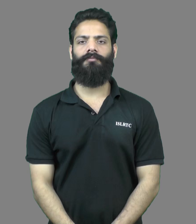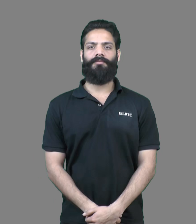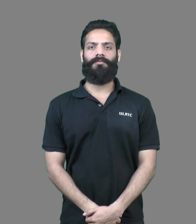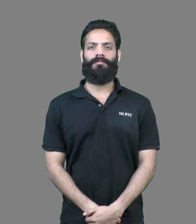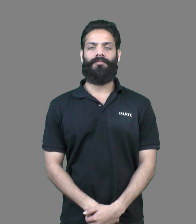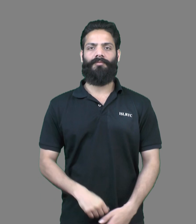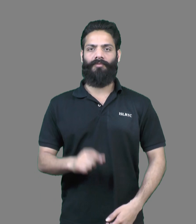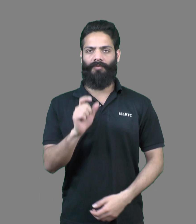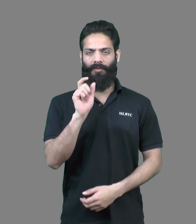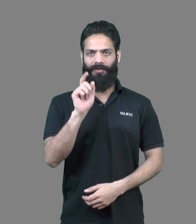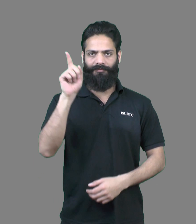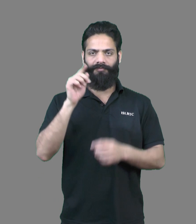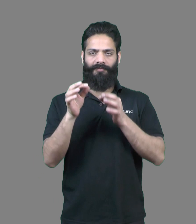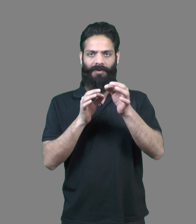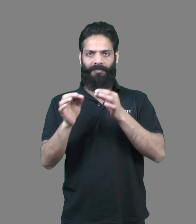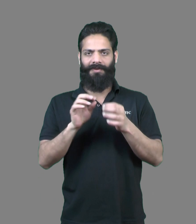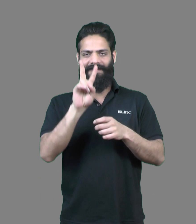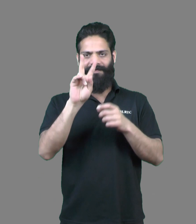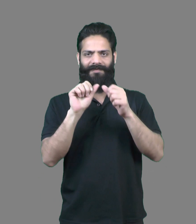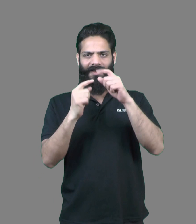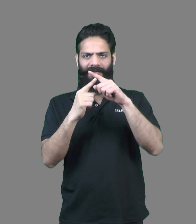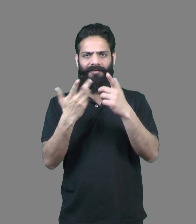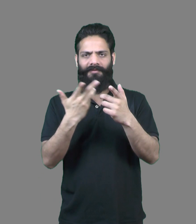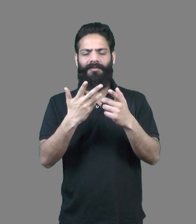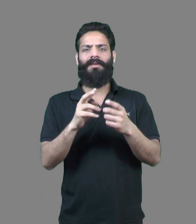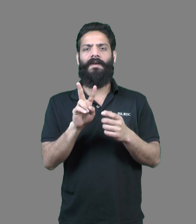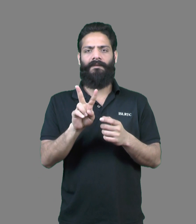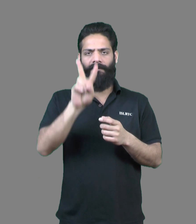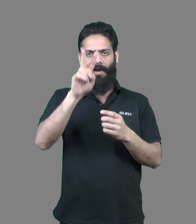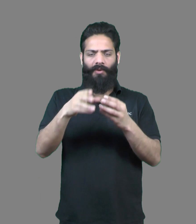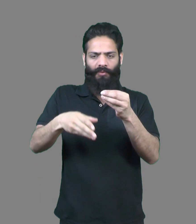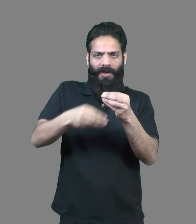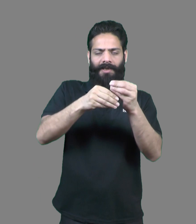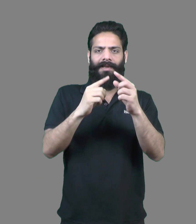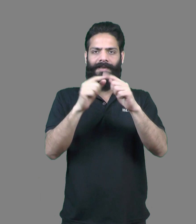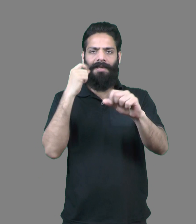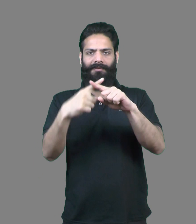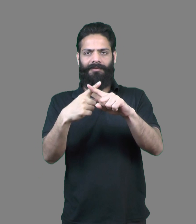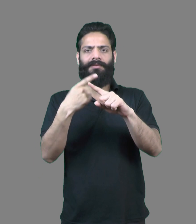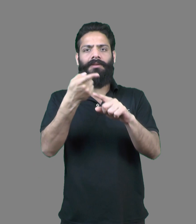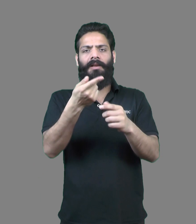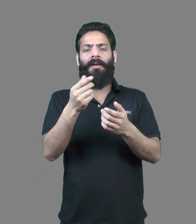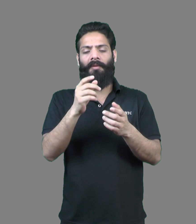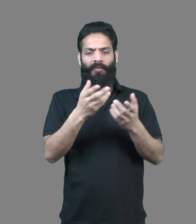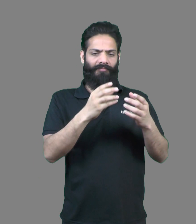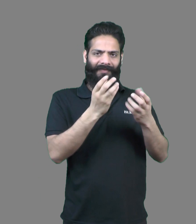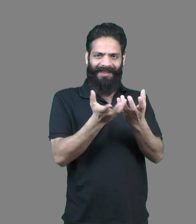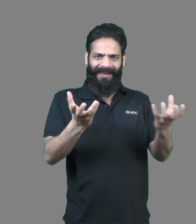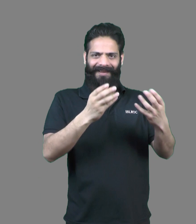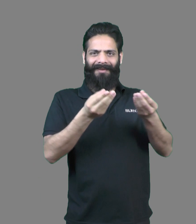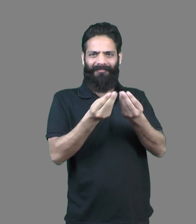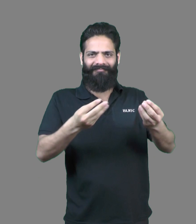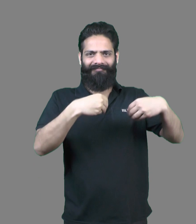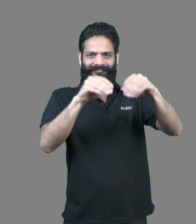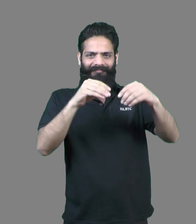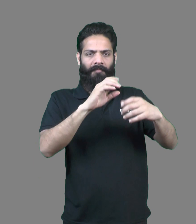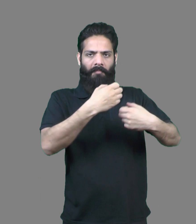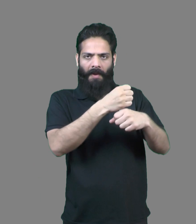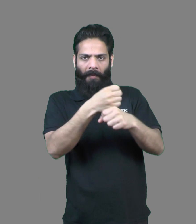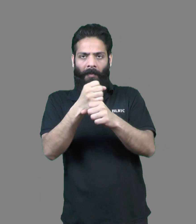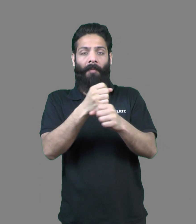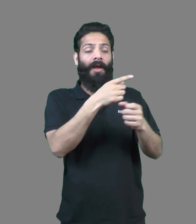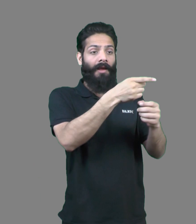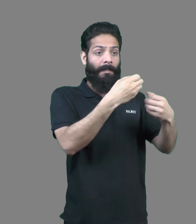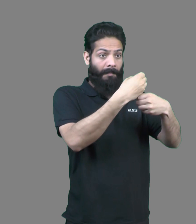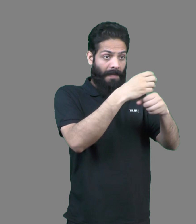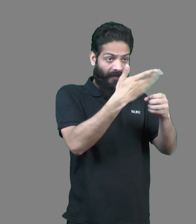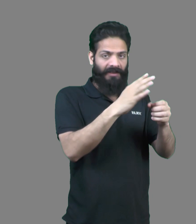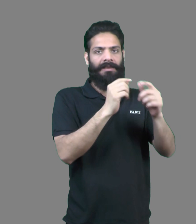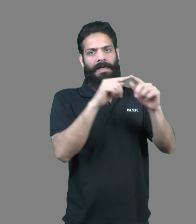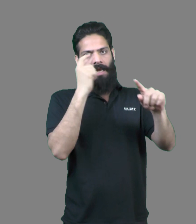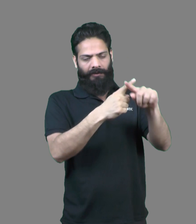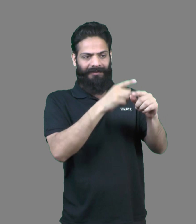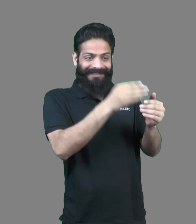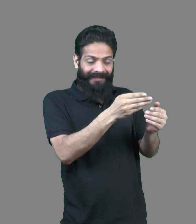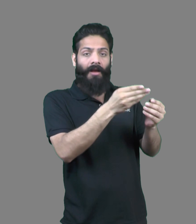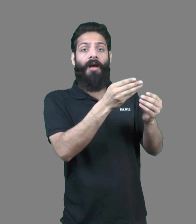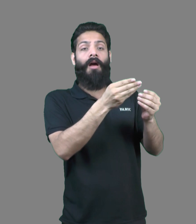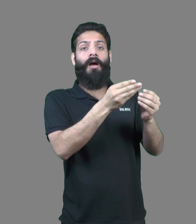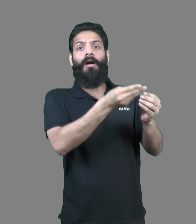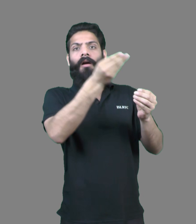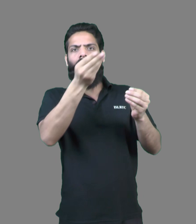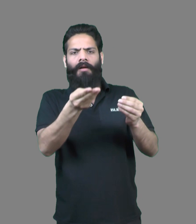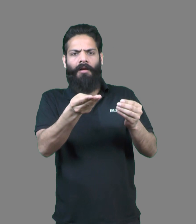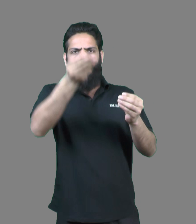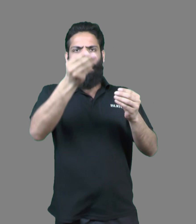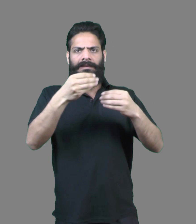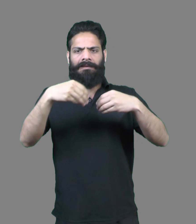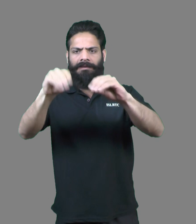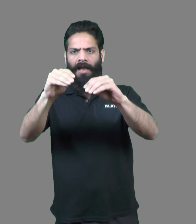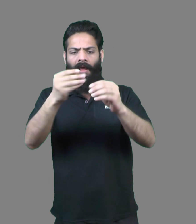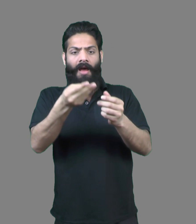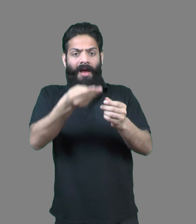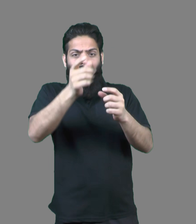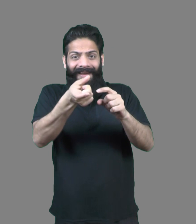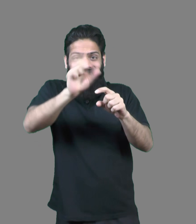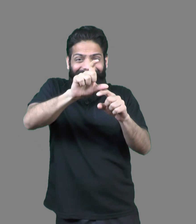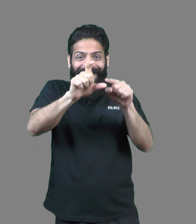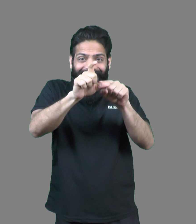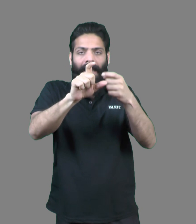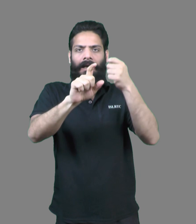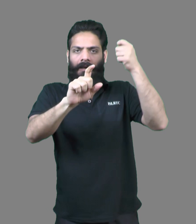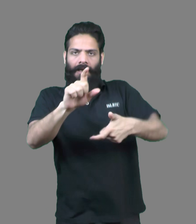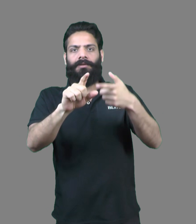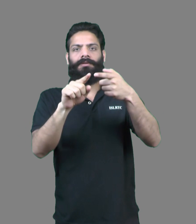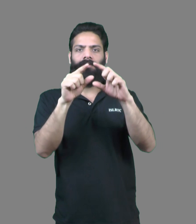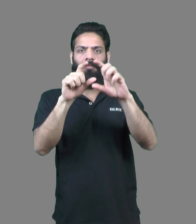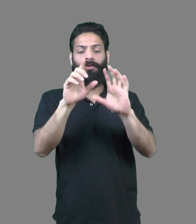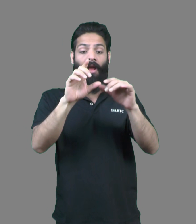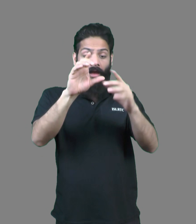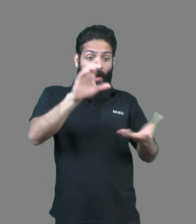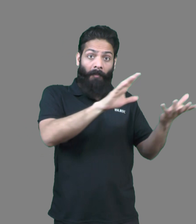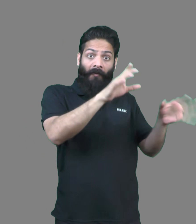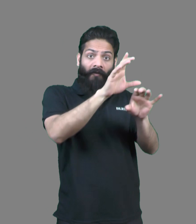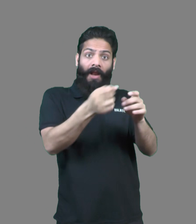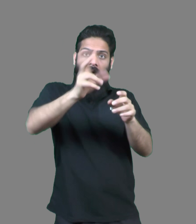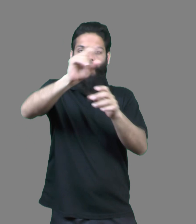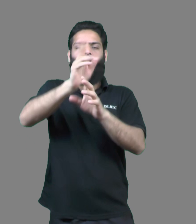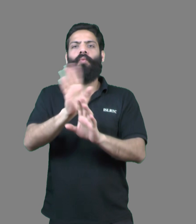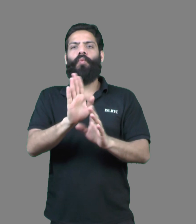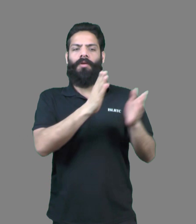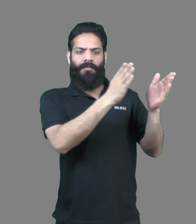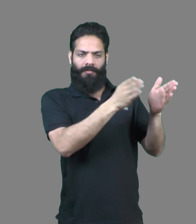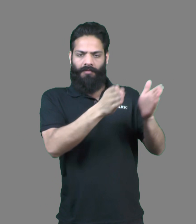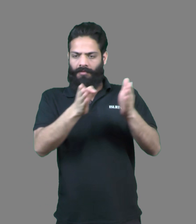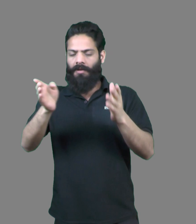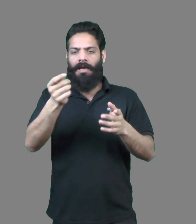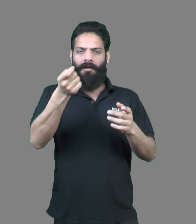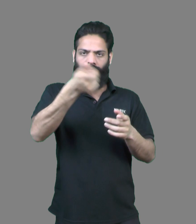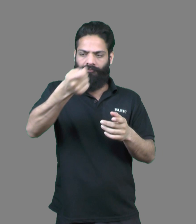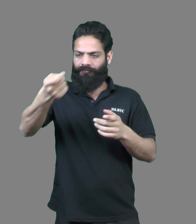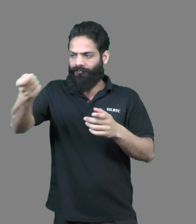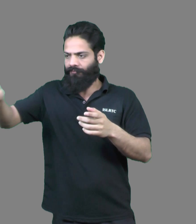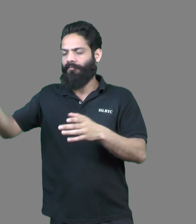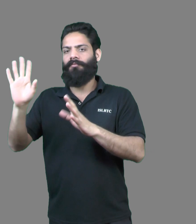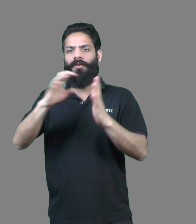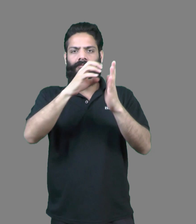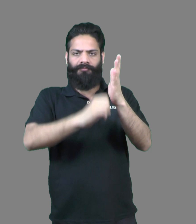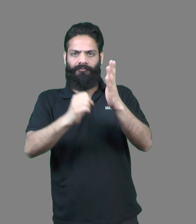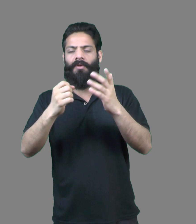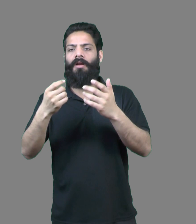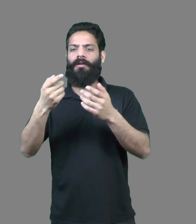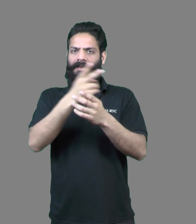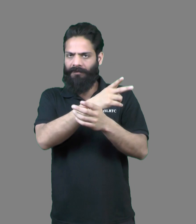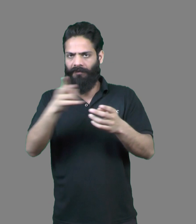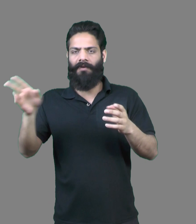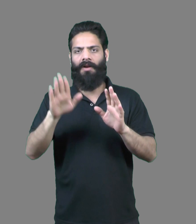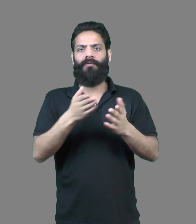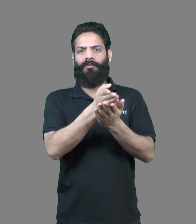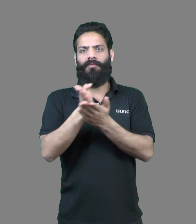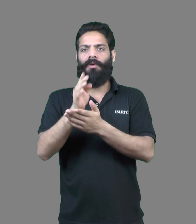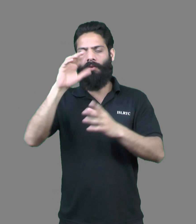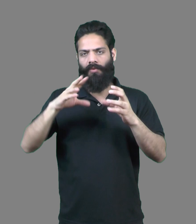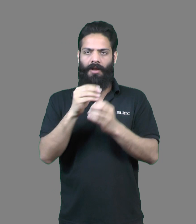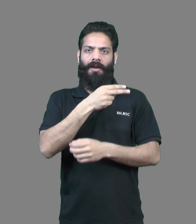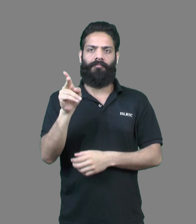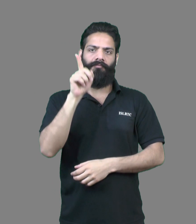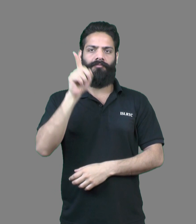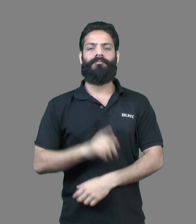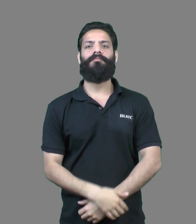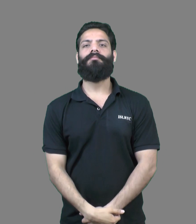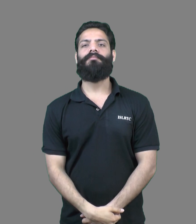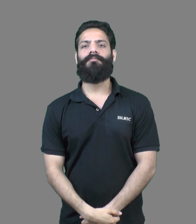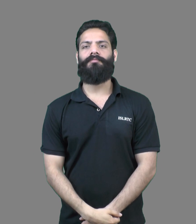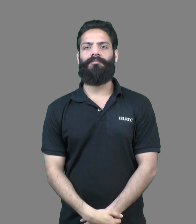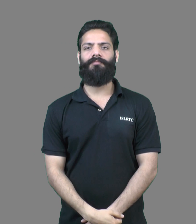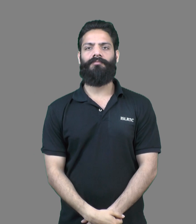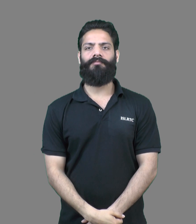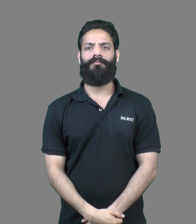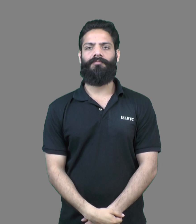Value Added Tax